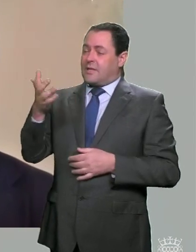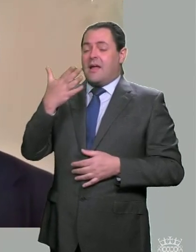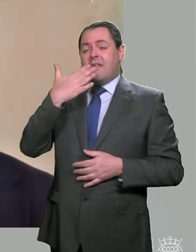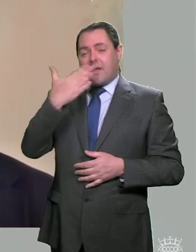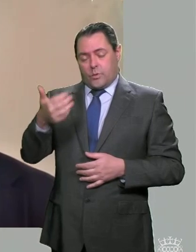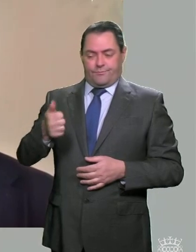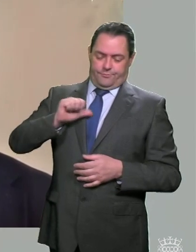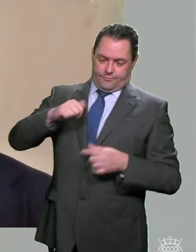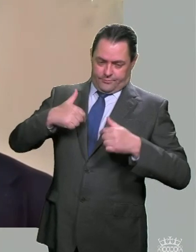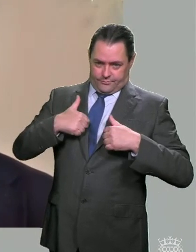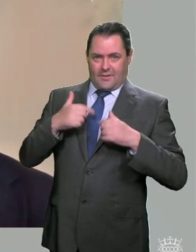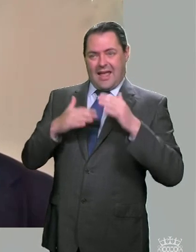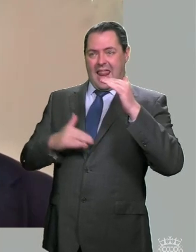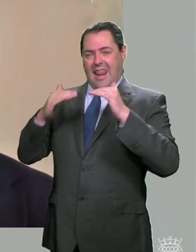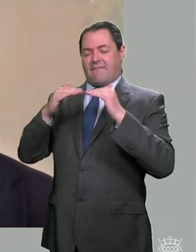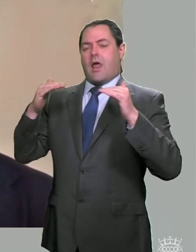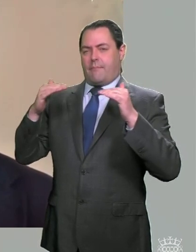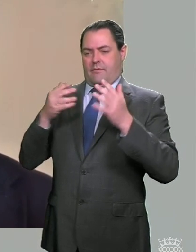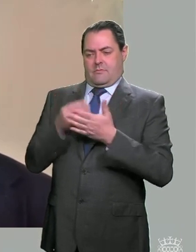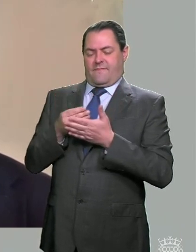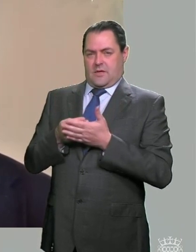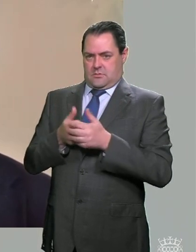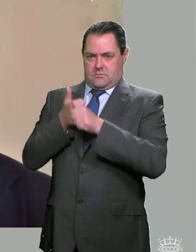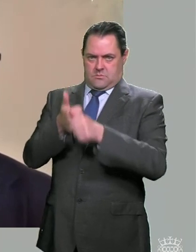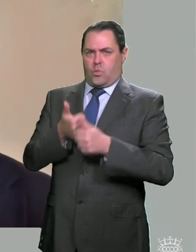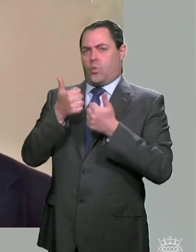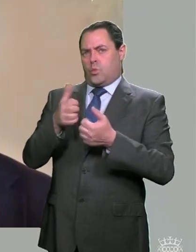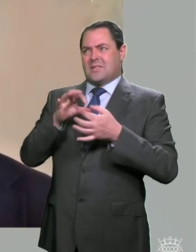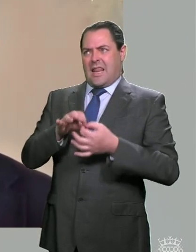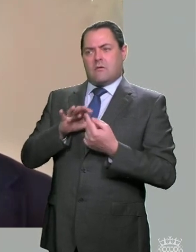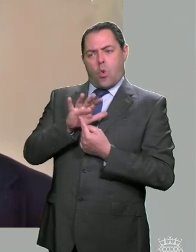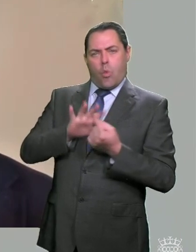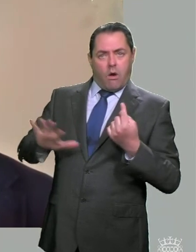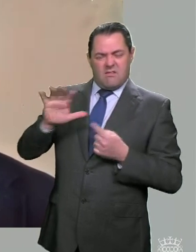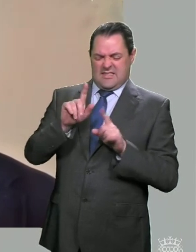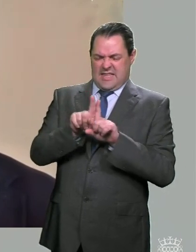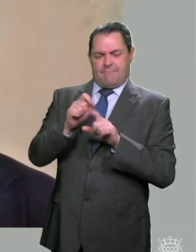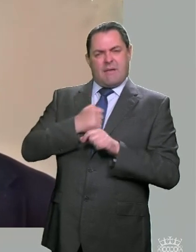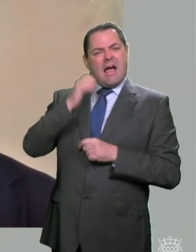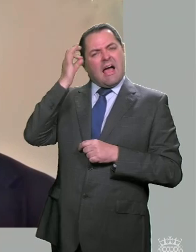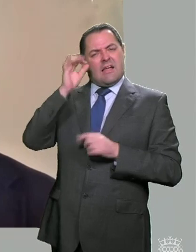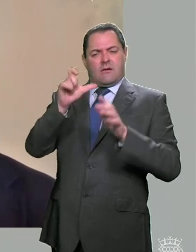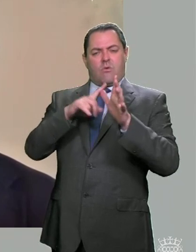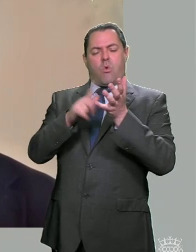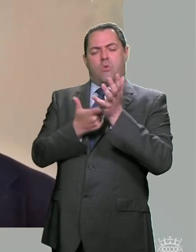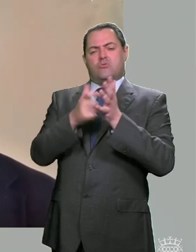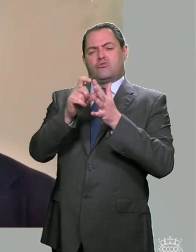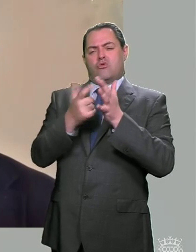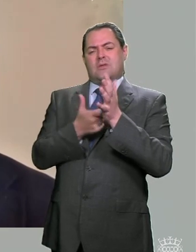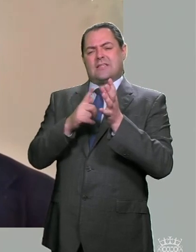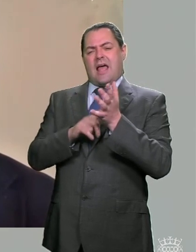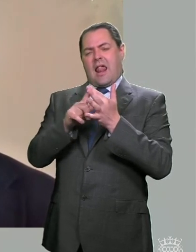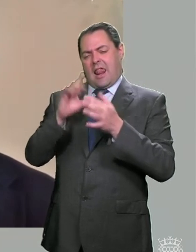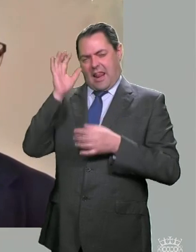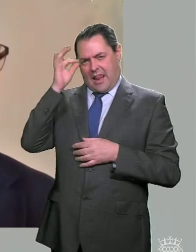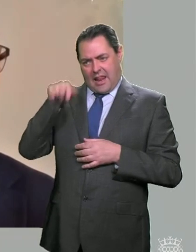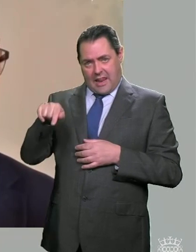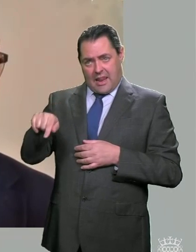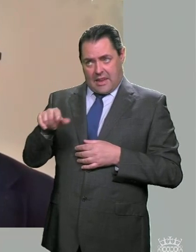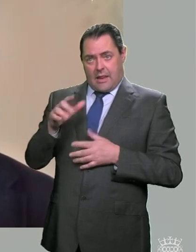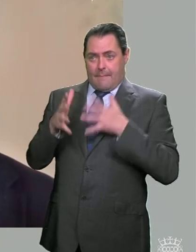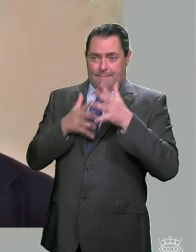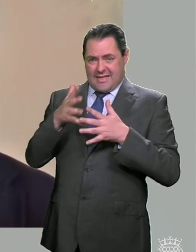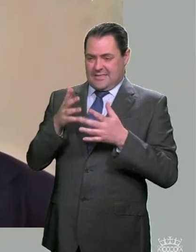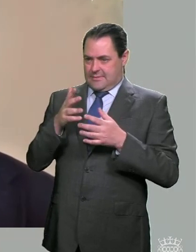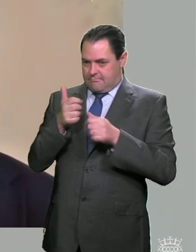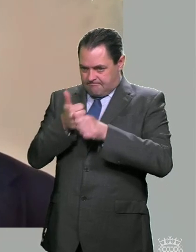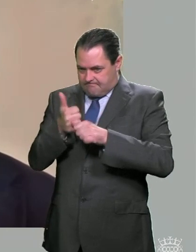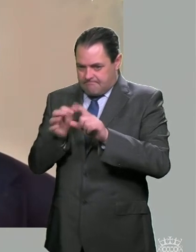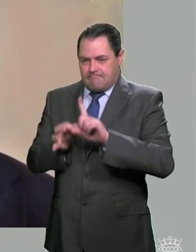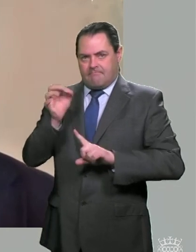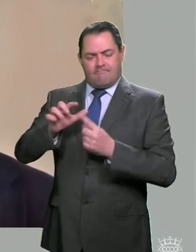The levelling-up fund is a superb opportunity for local areas like Calderdale Council to improve infrastructure and relieve the misery in local areas.